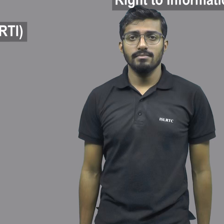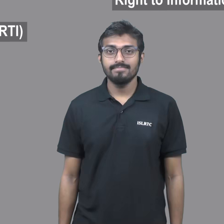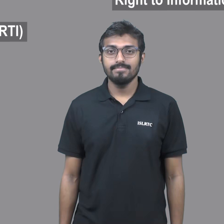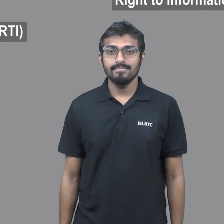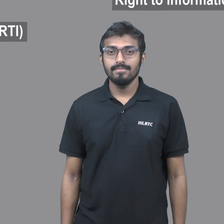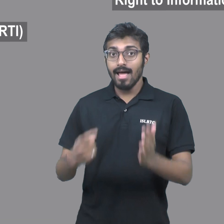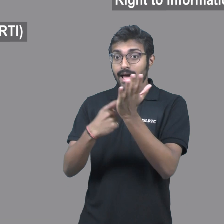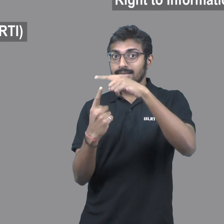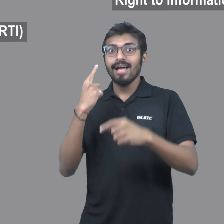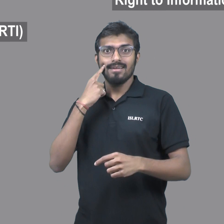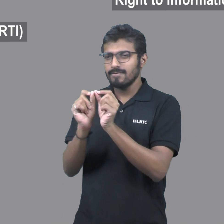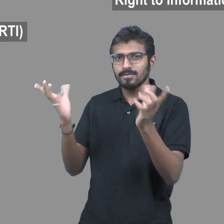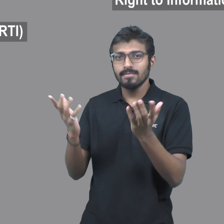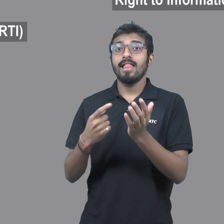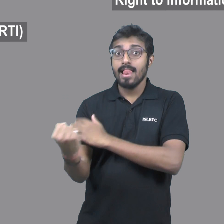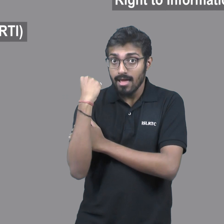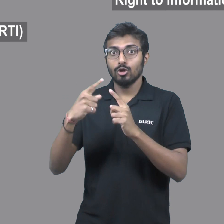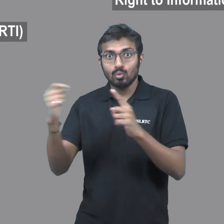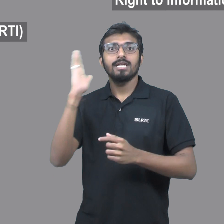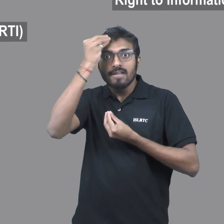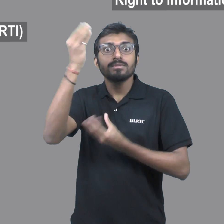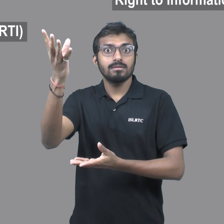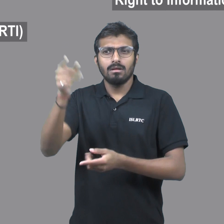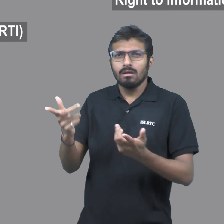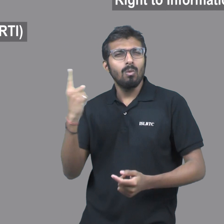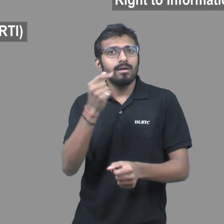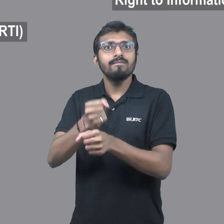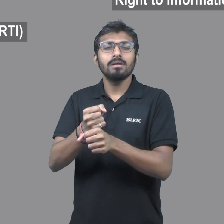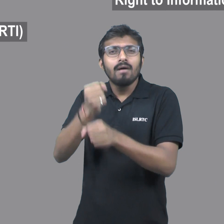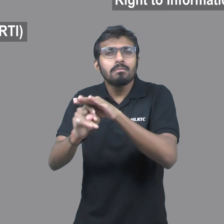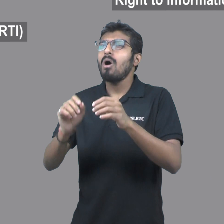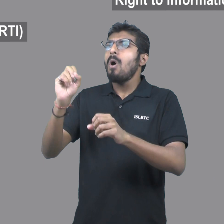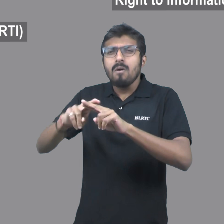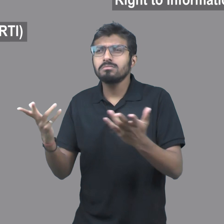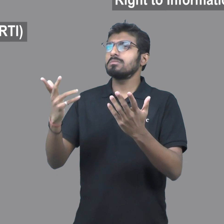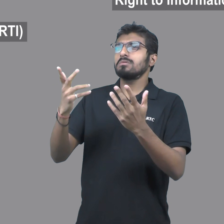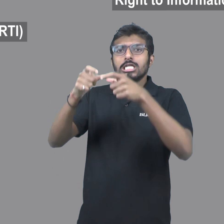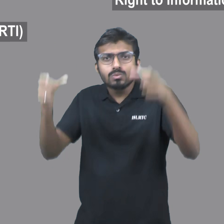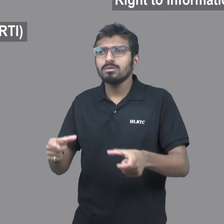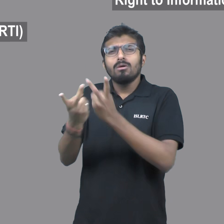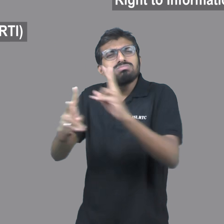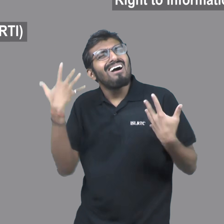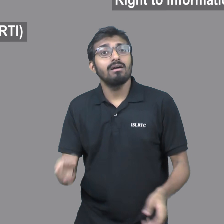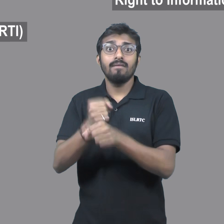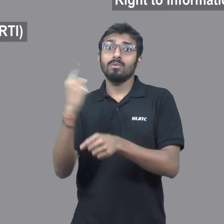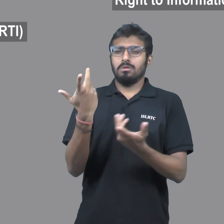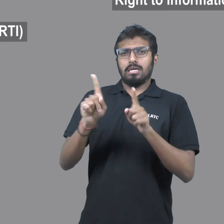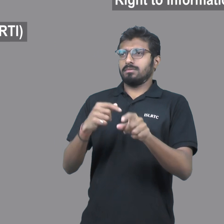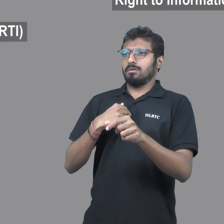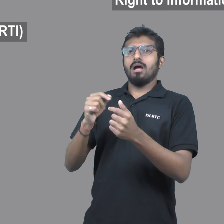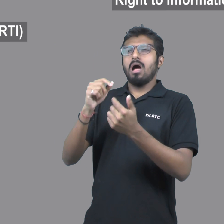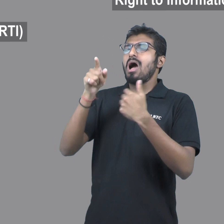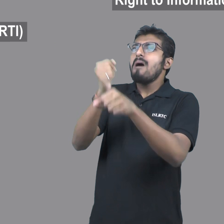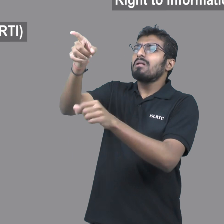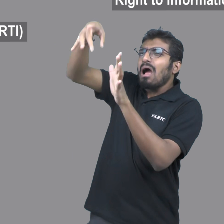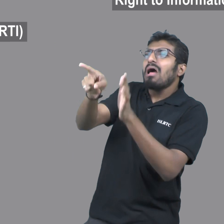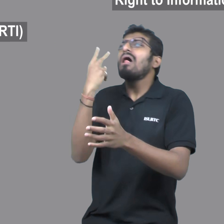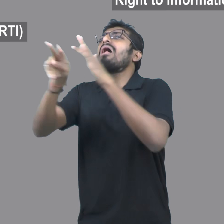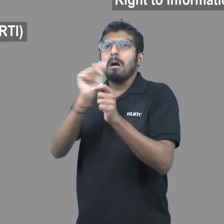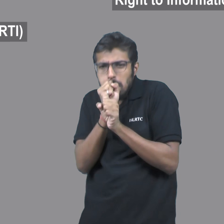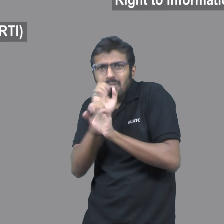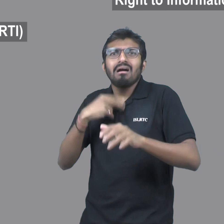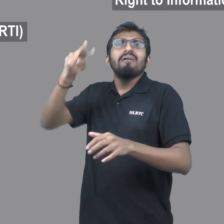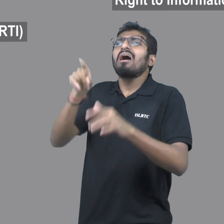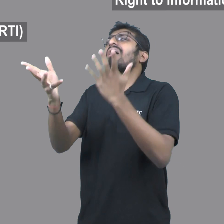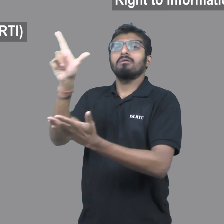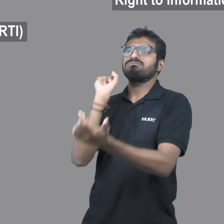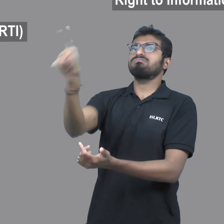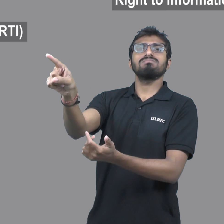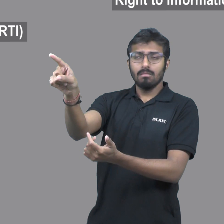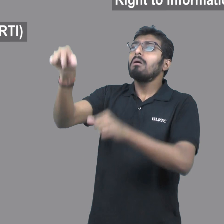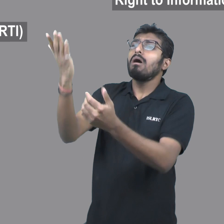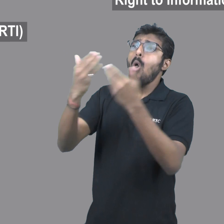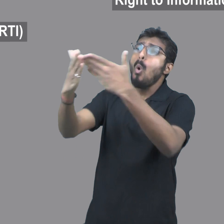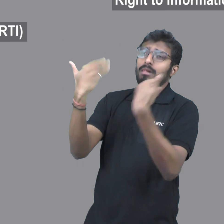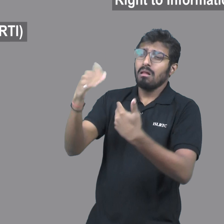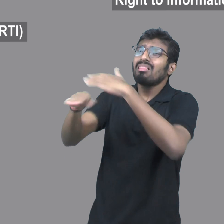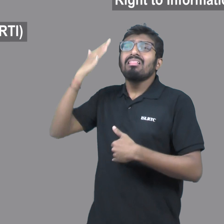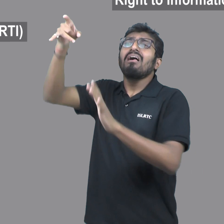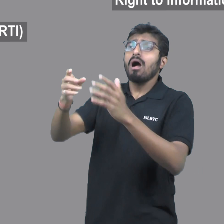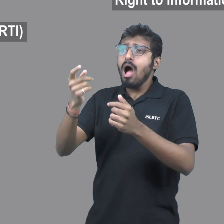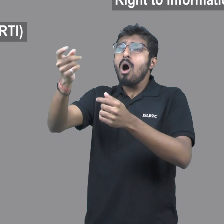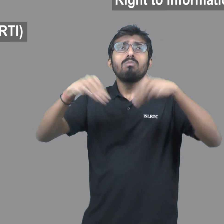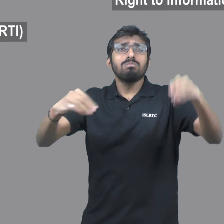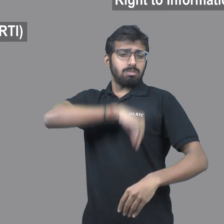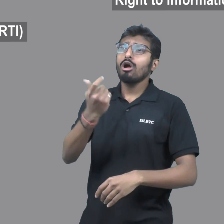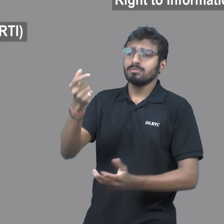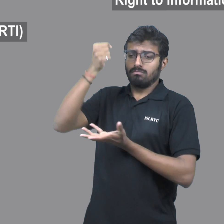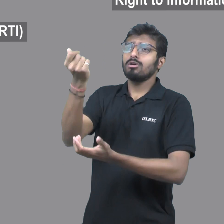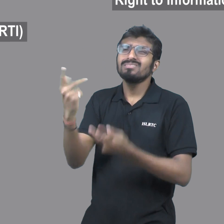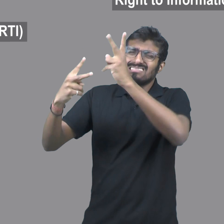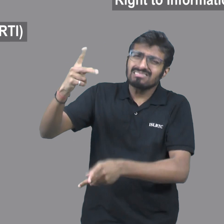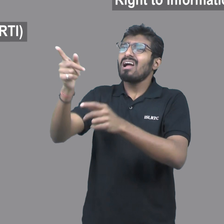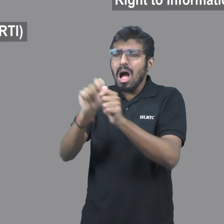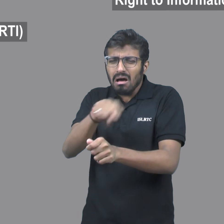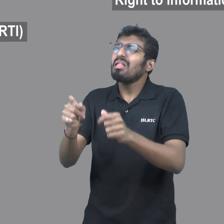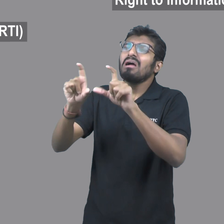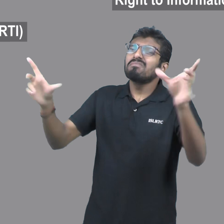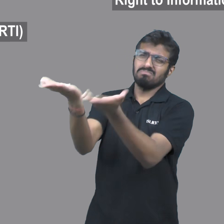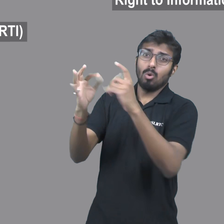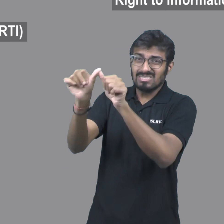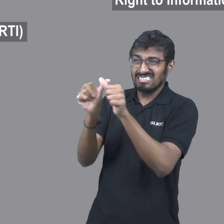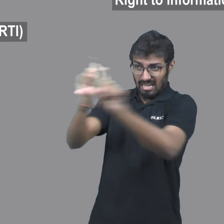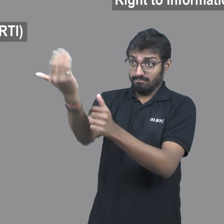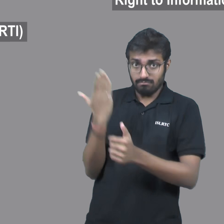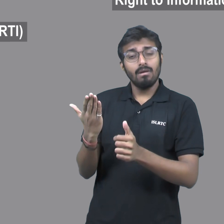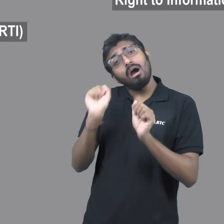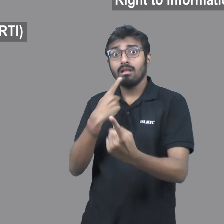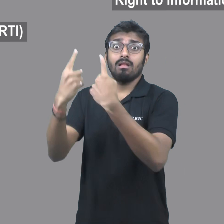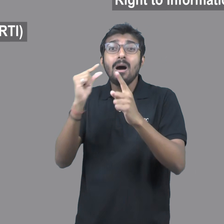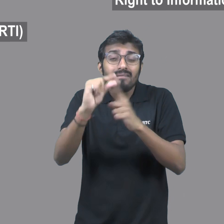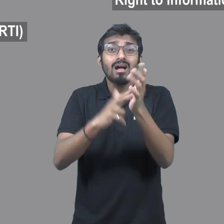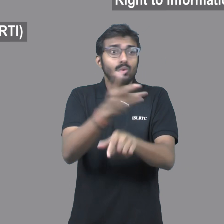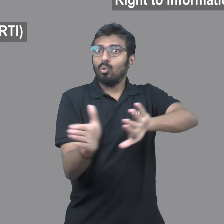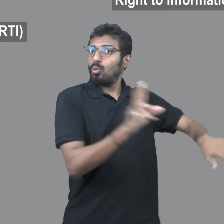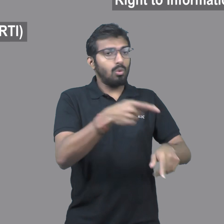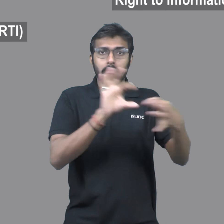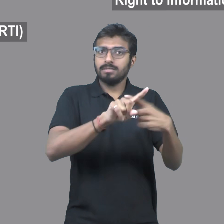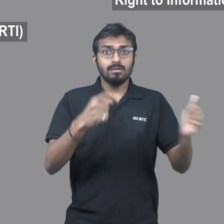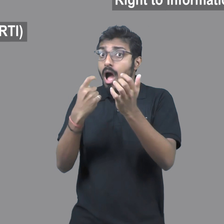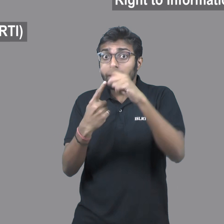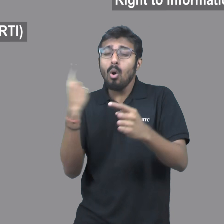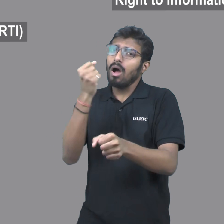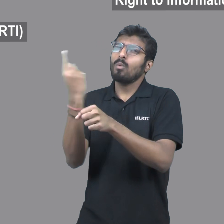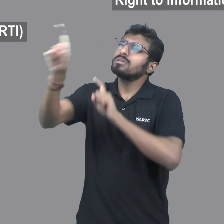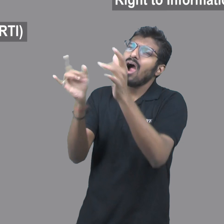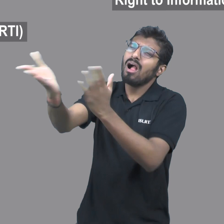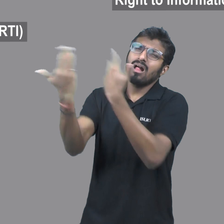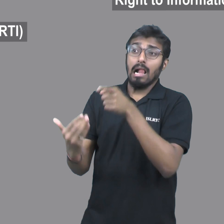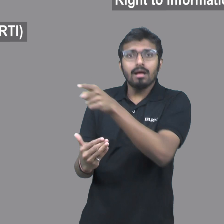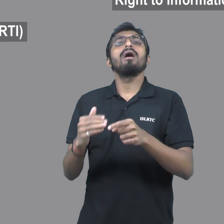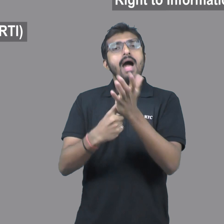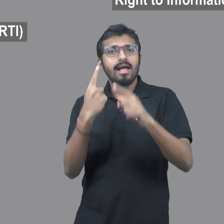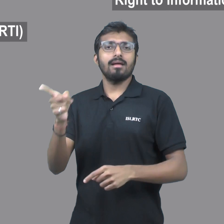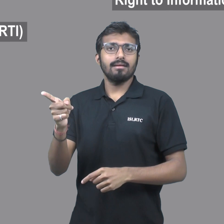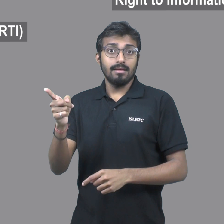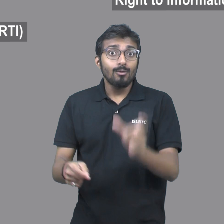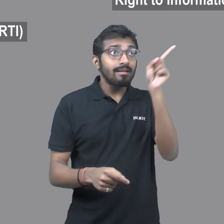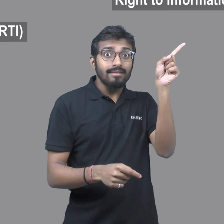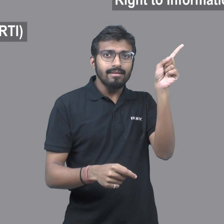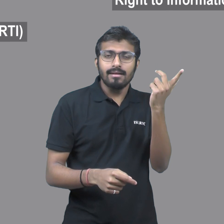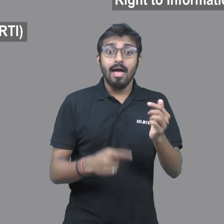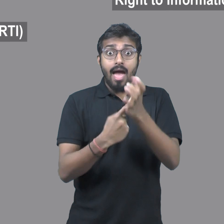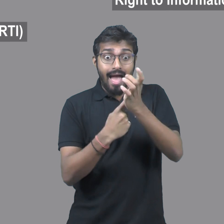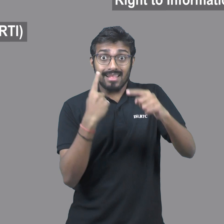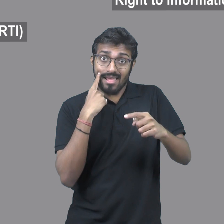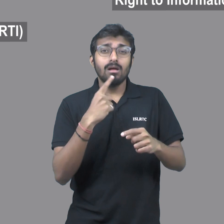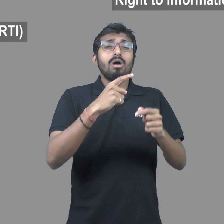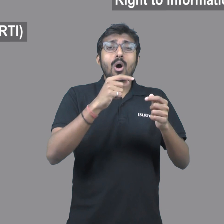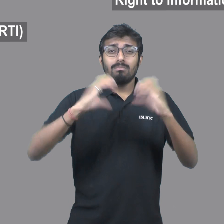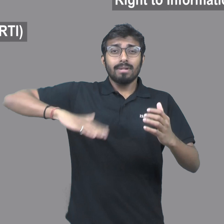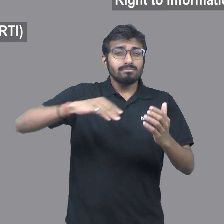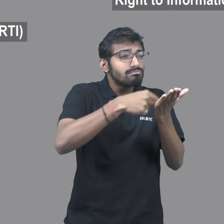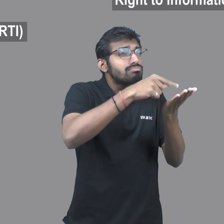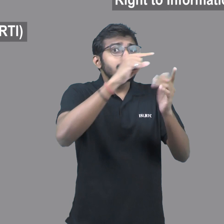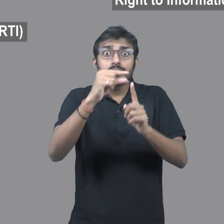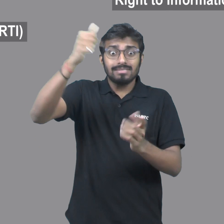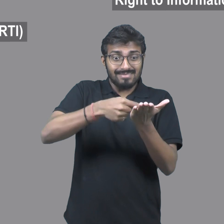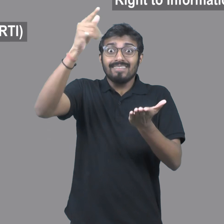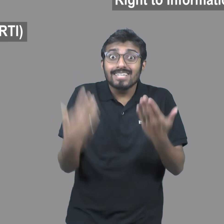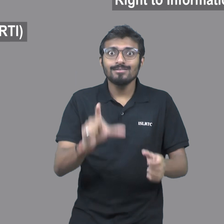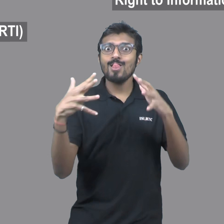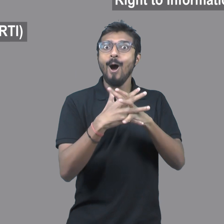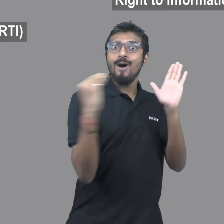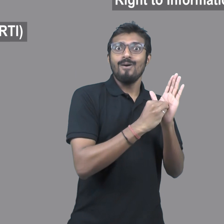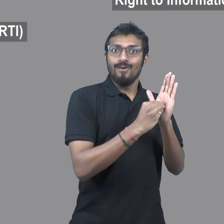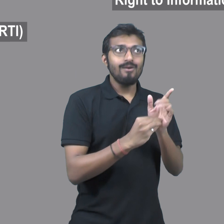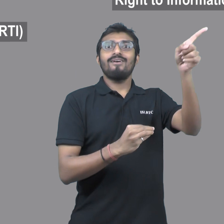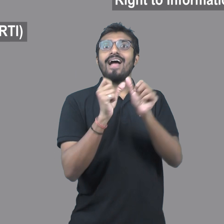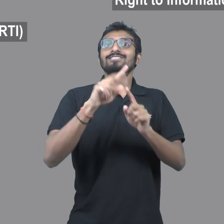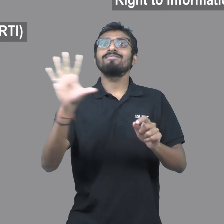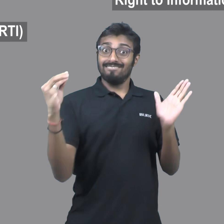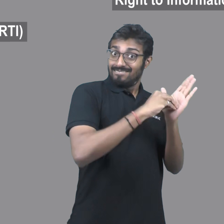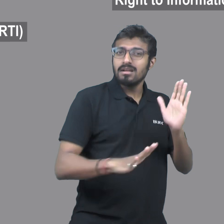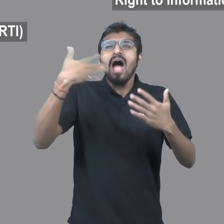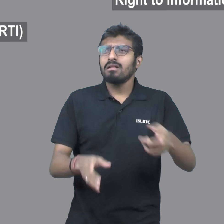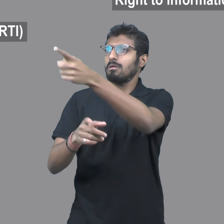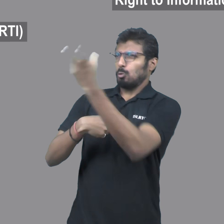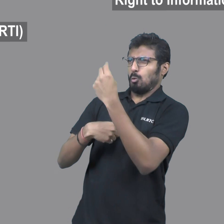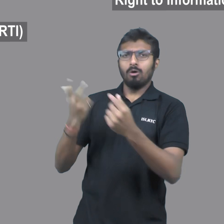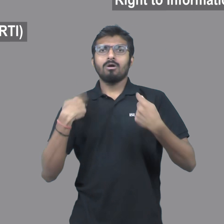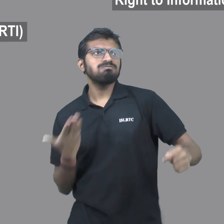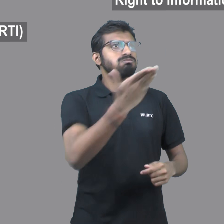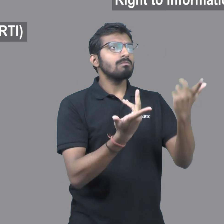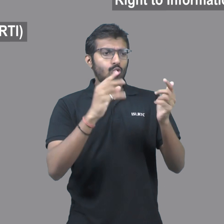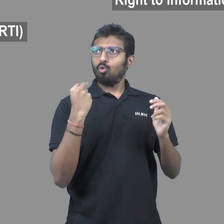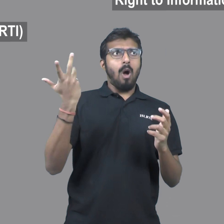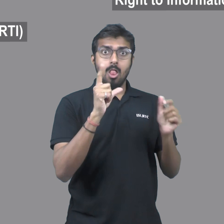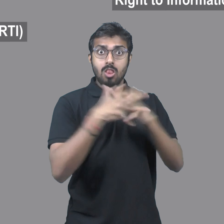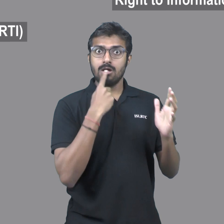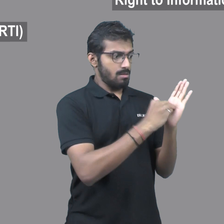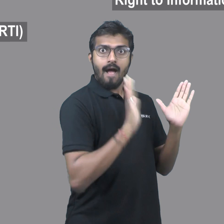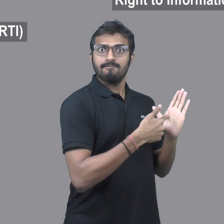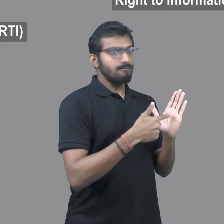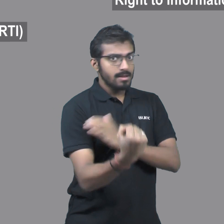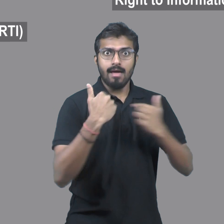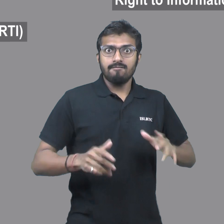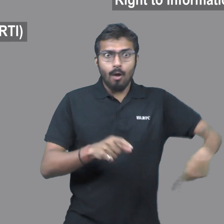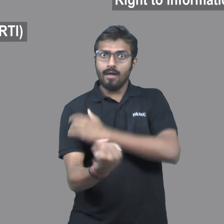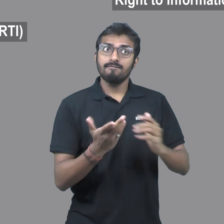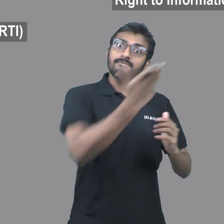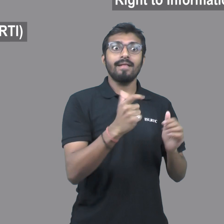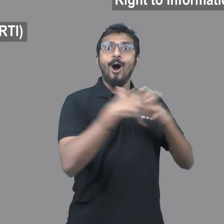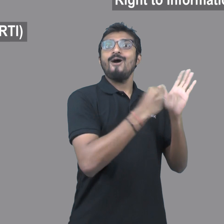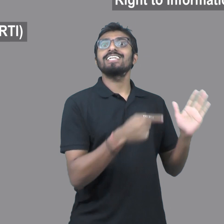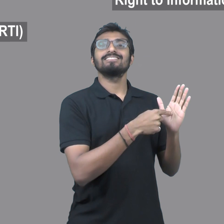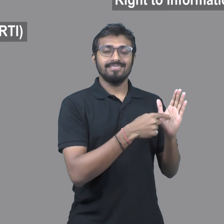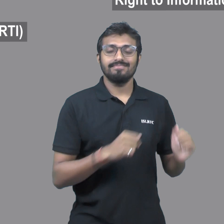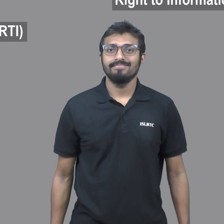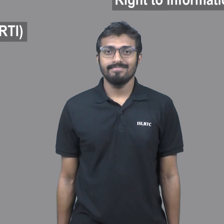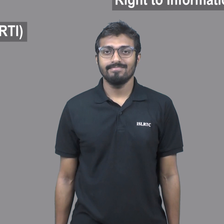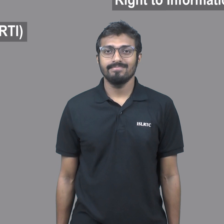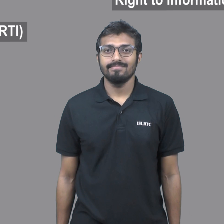RTI- Right to Information Right to Information Act 2005